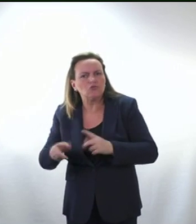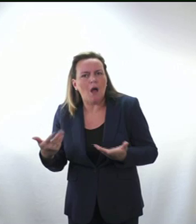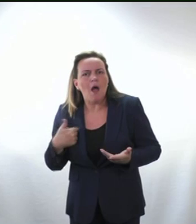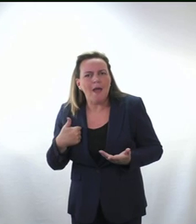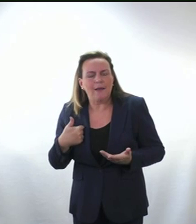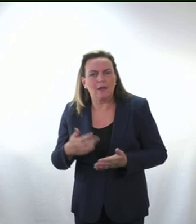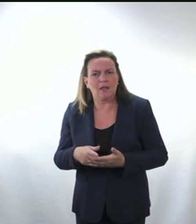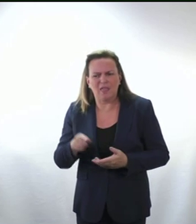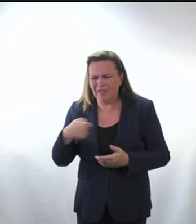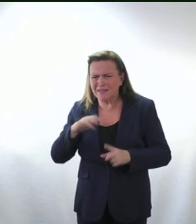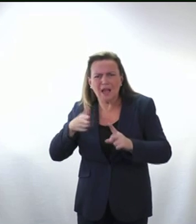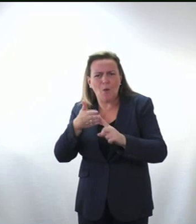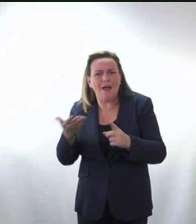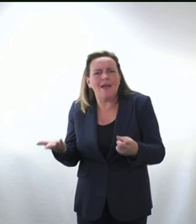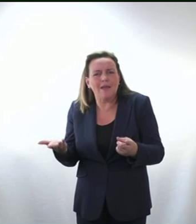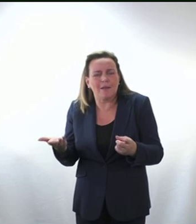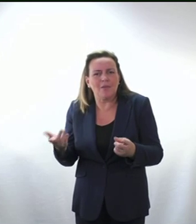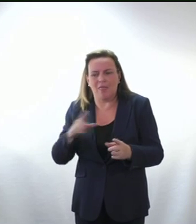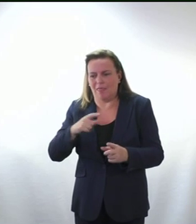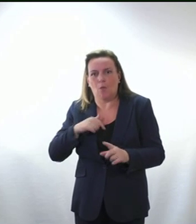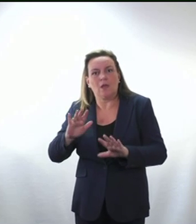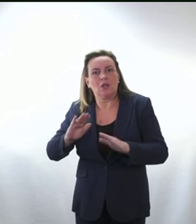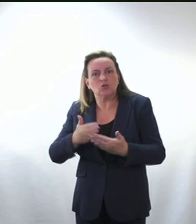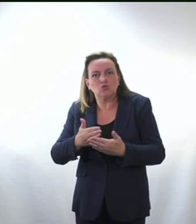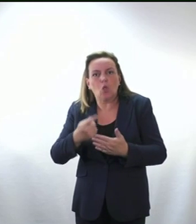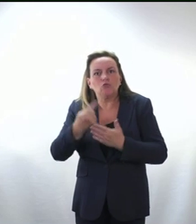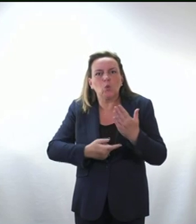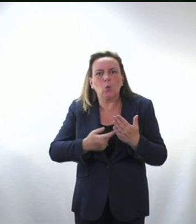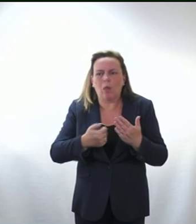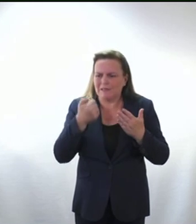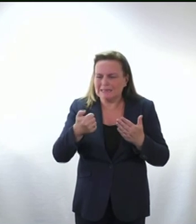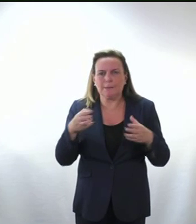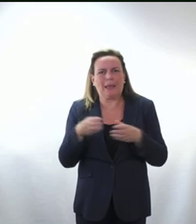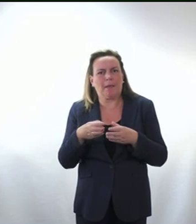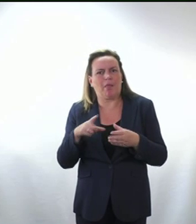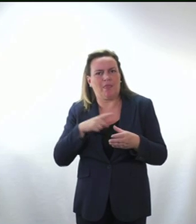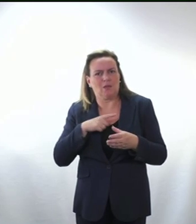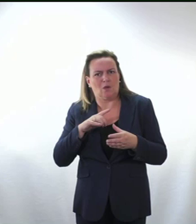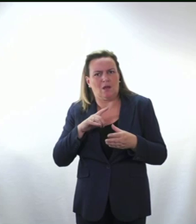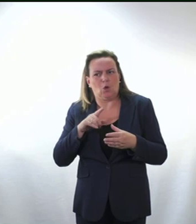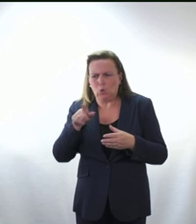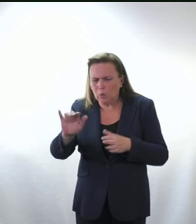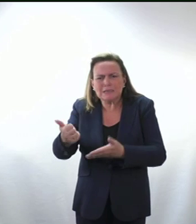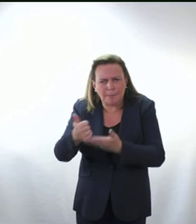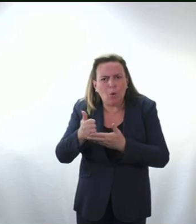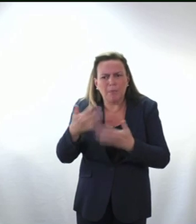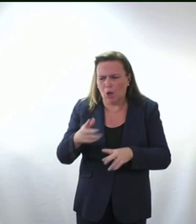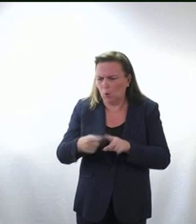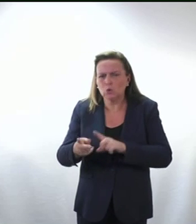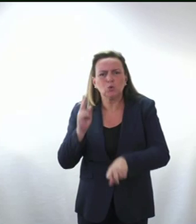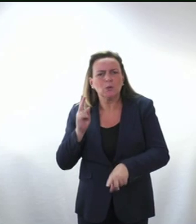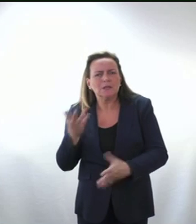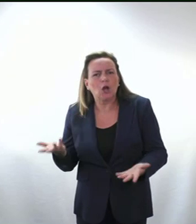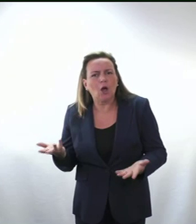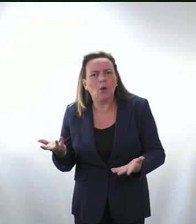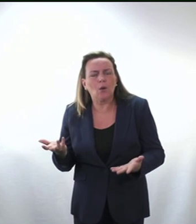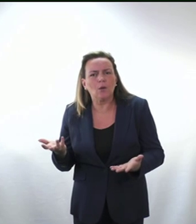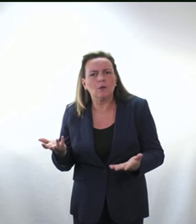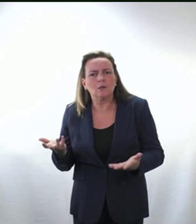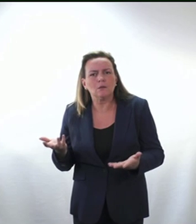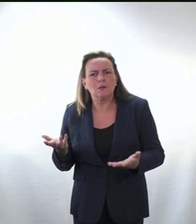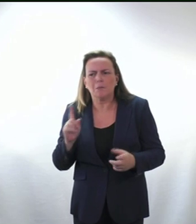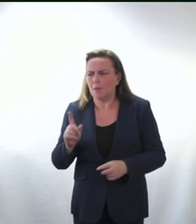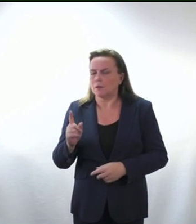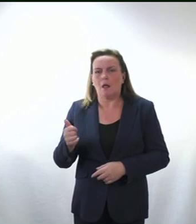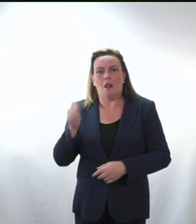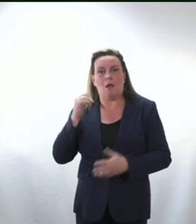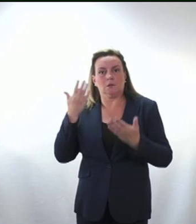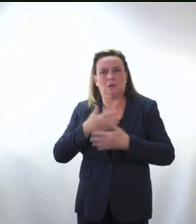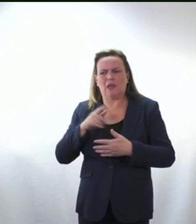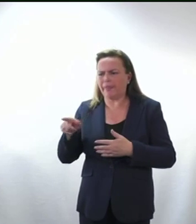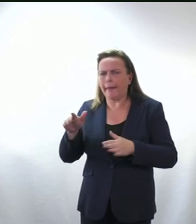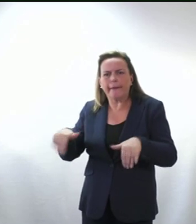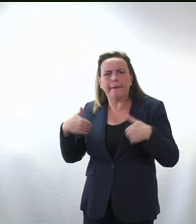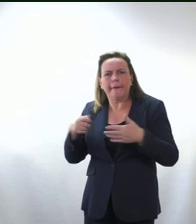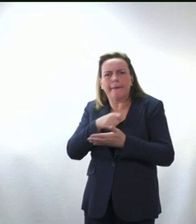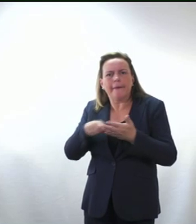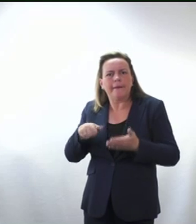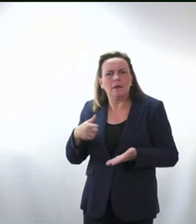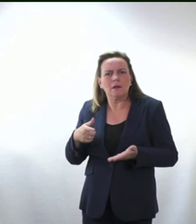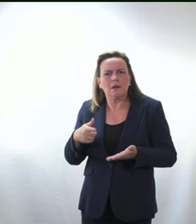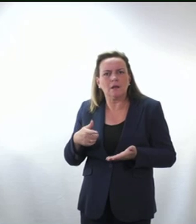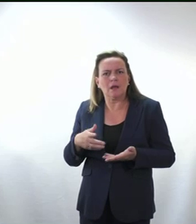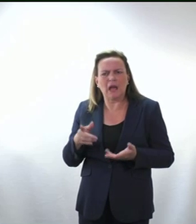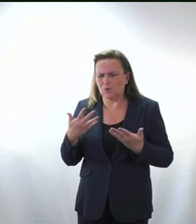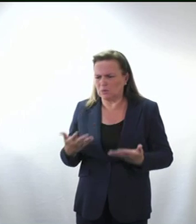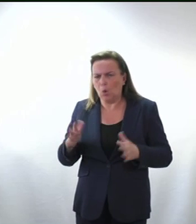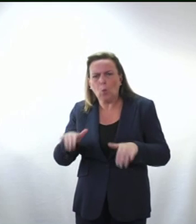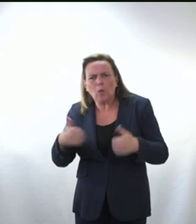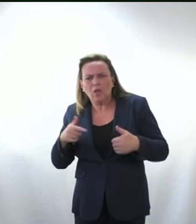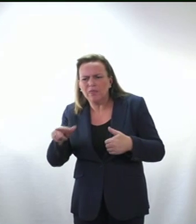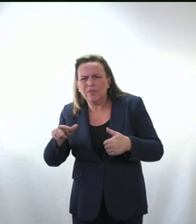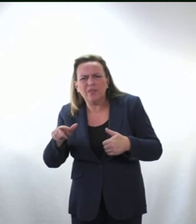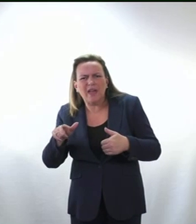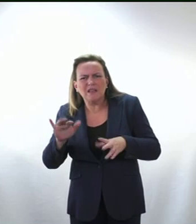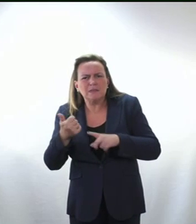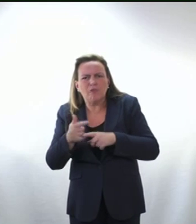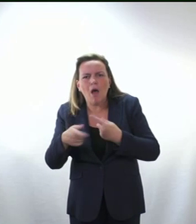That is our objective. That is why we introduced the rule of six, which again he supported only two weeks ago, yet last night the Opposition abstained and today they are withdrawing their support for other restrictions.